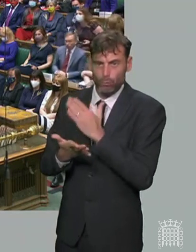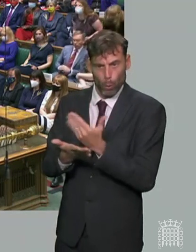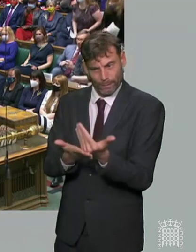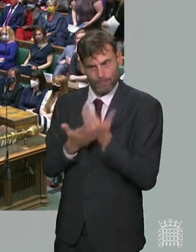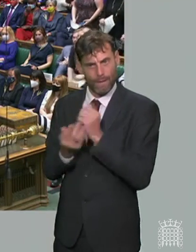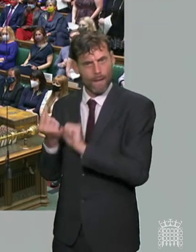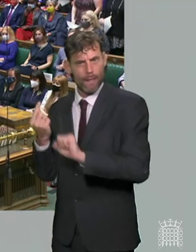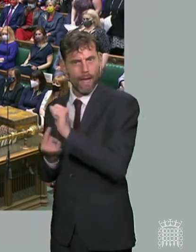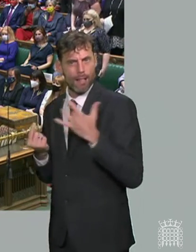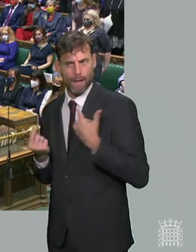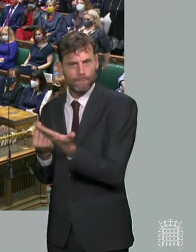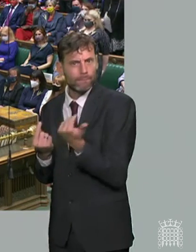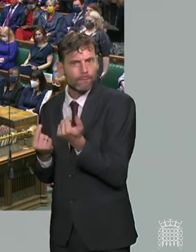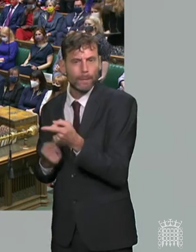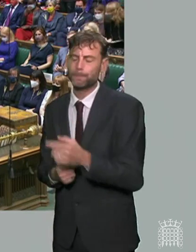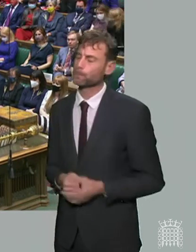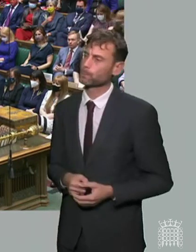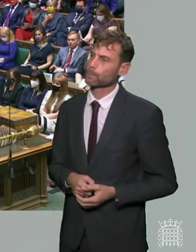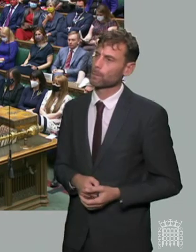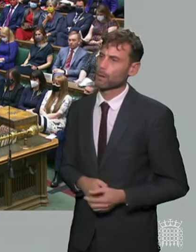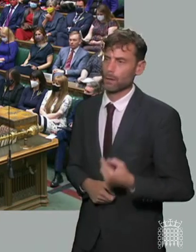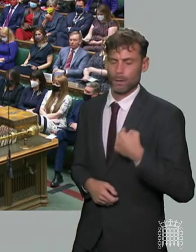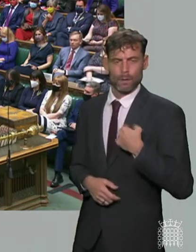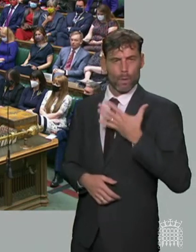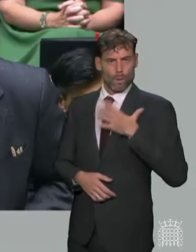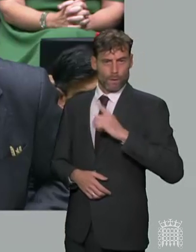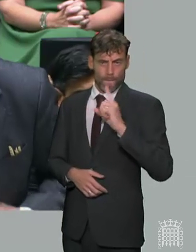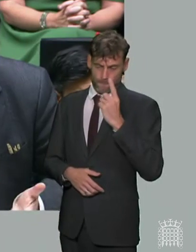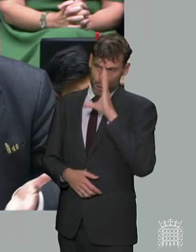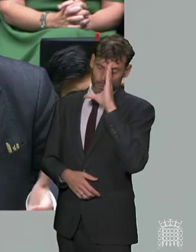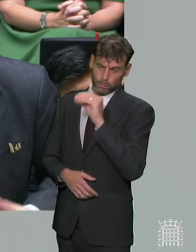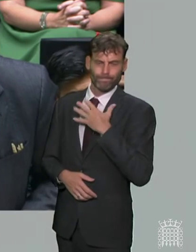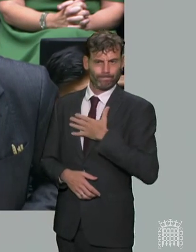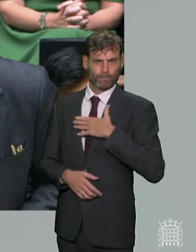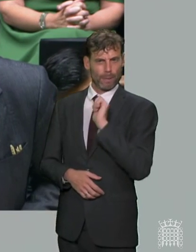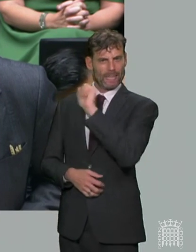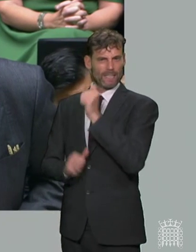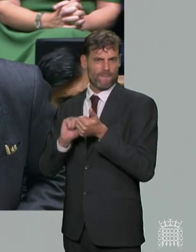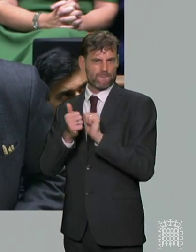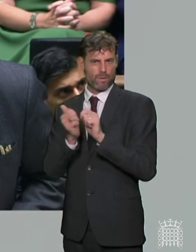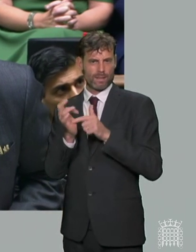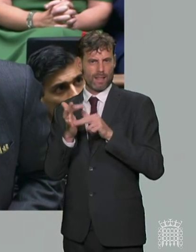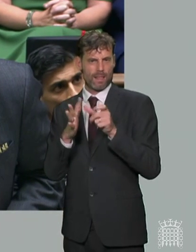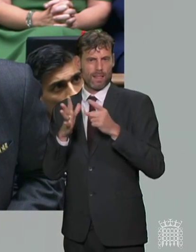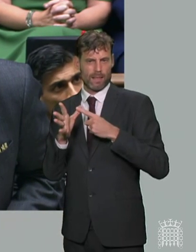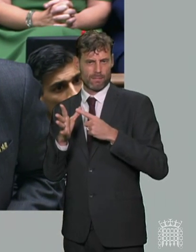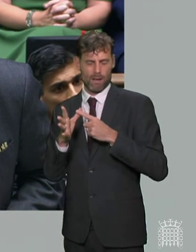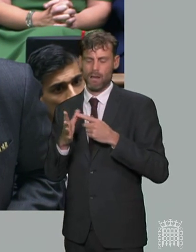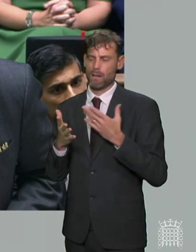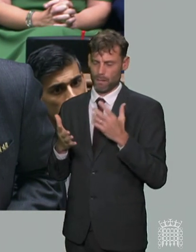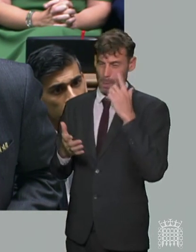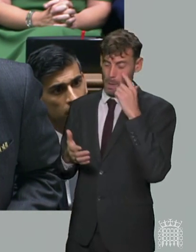First, I want to say how sad I am to hear about the honourable Gentleman’s constituent Lynda.